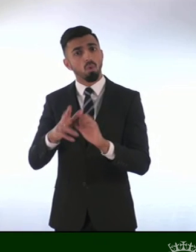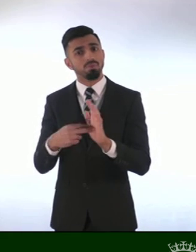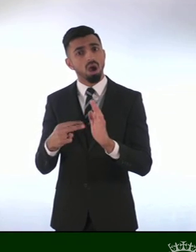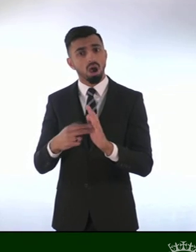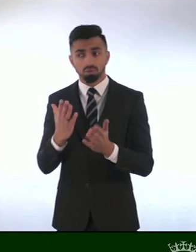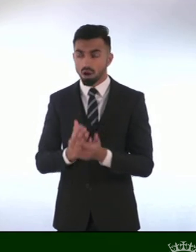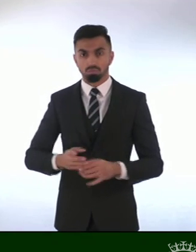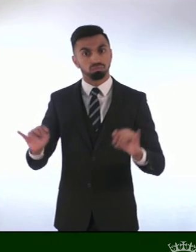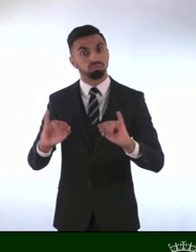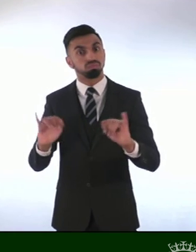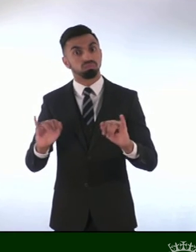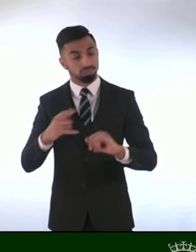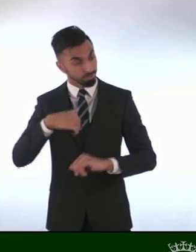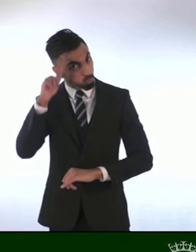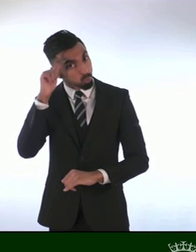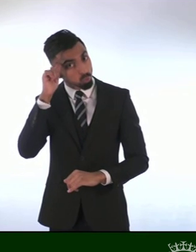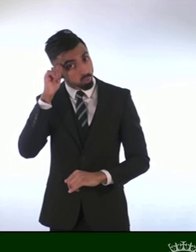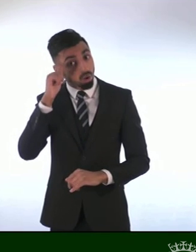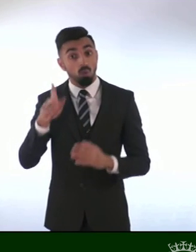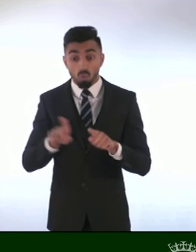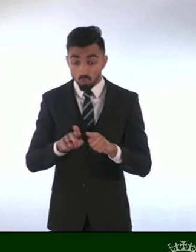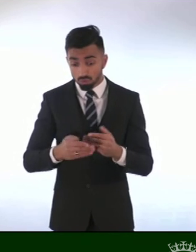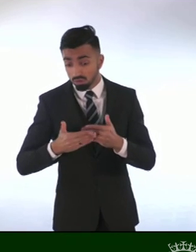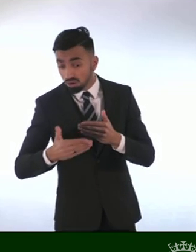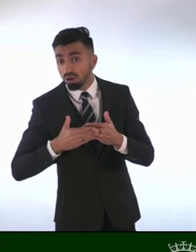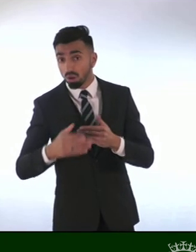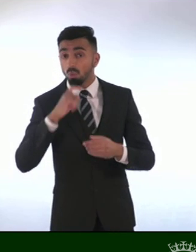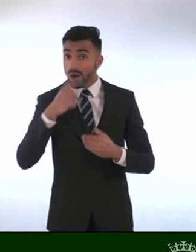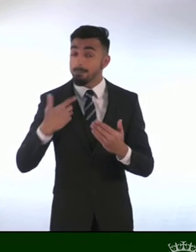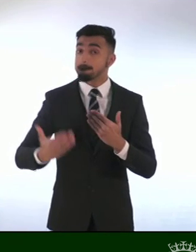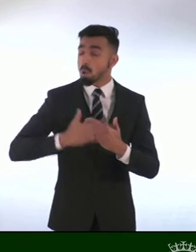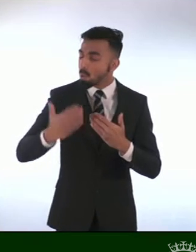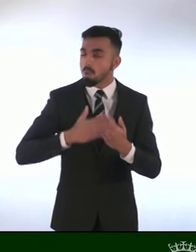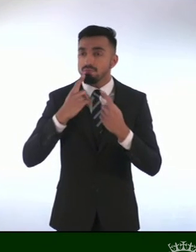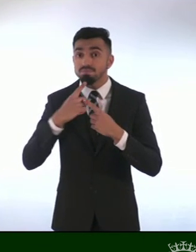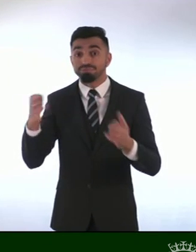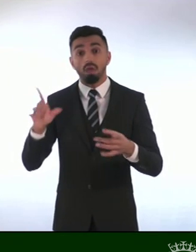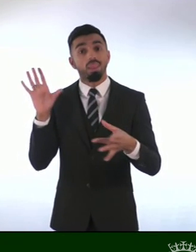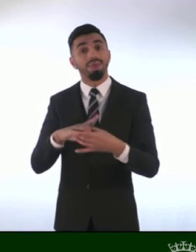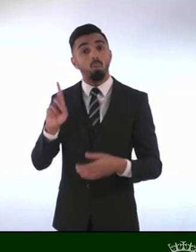further measures to ensure that every worker receives support throughout this difficult period.